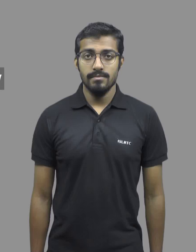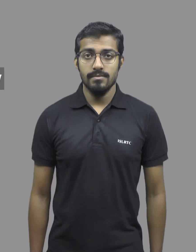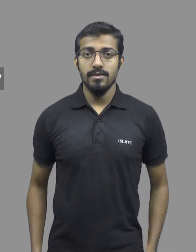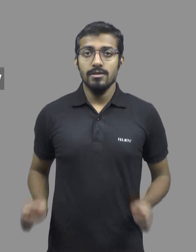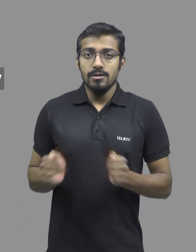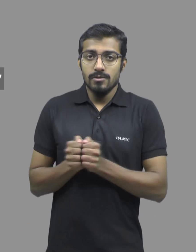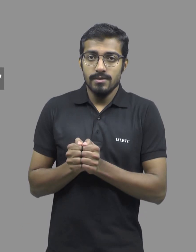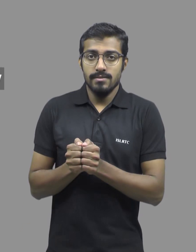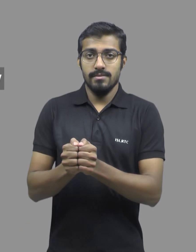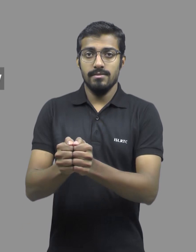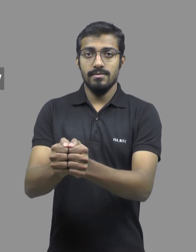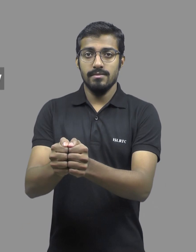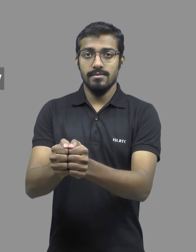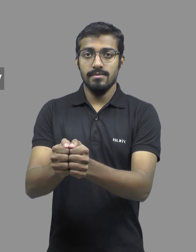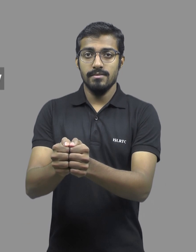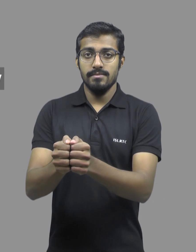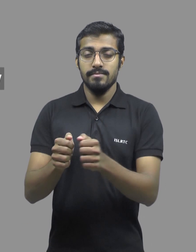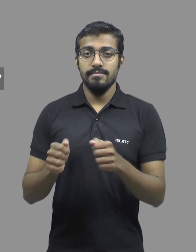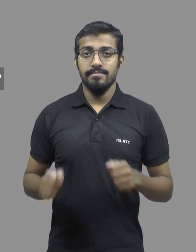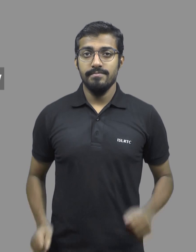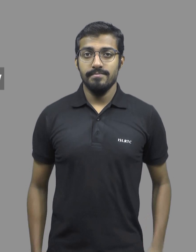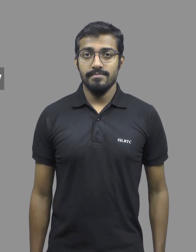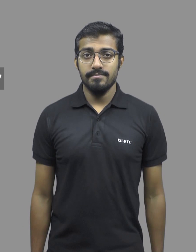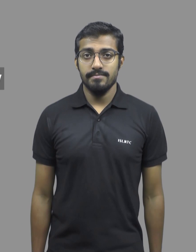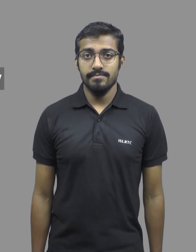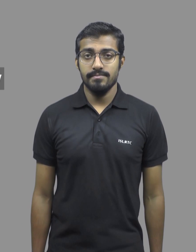Accompany